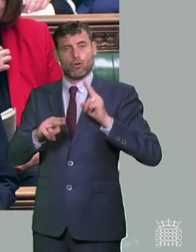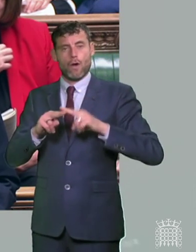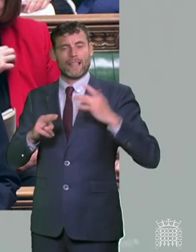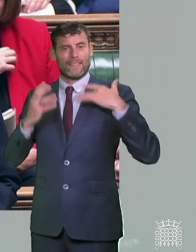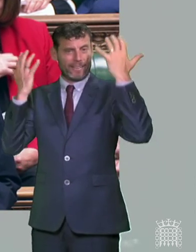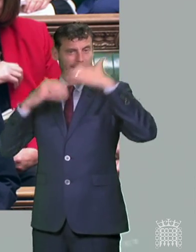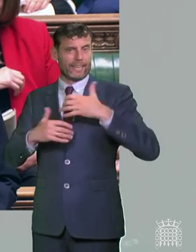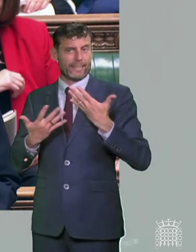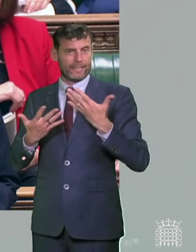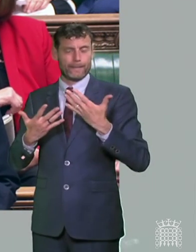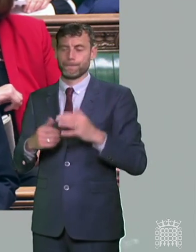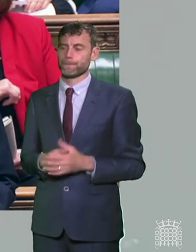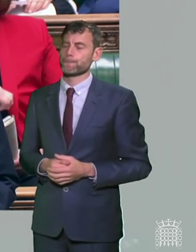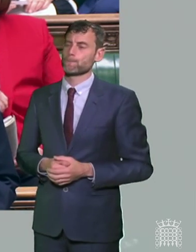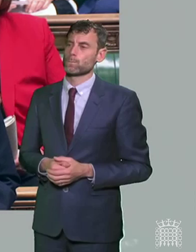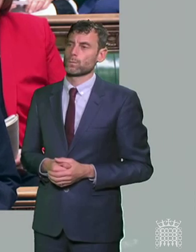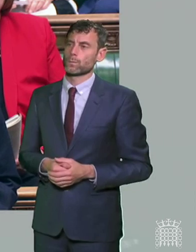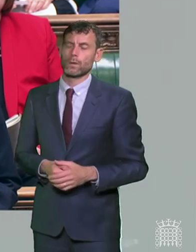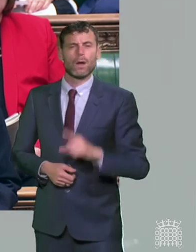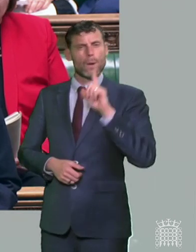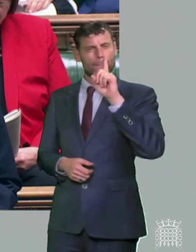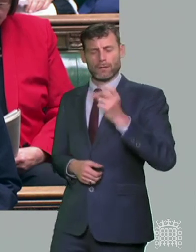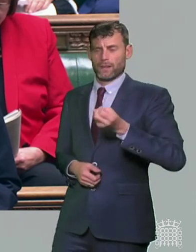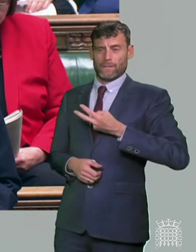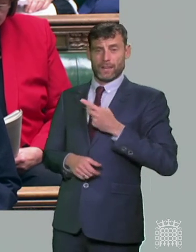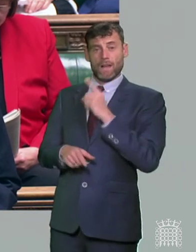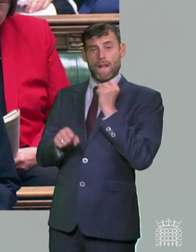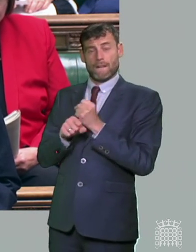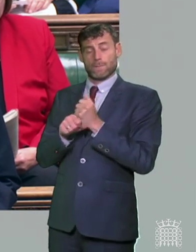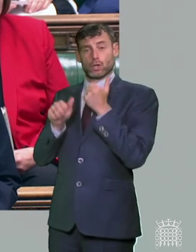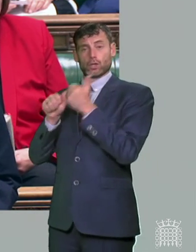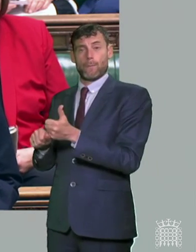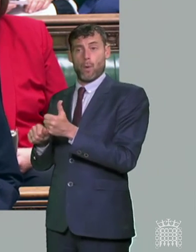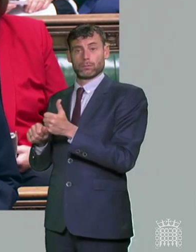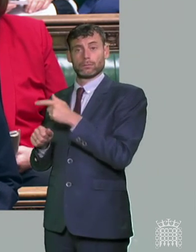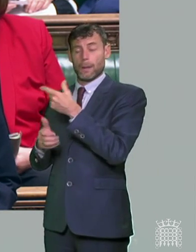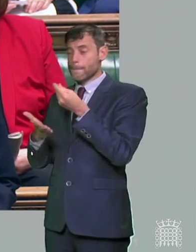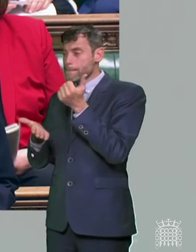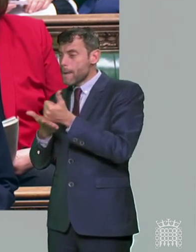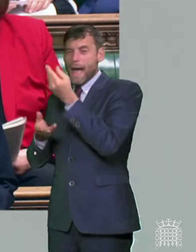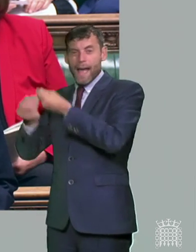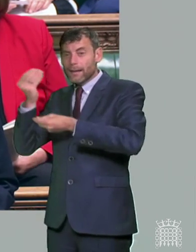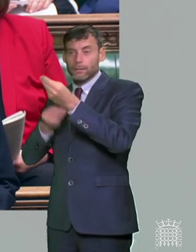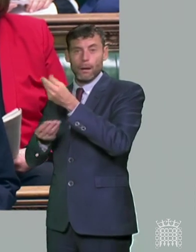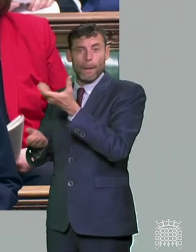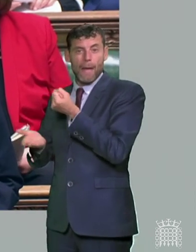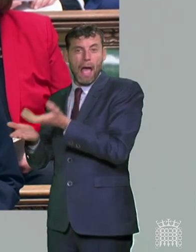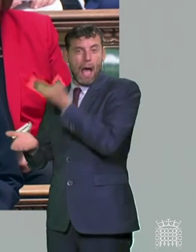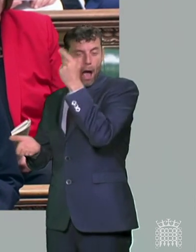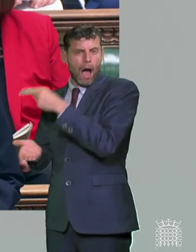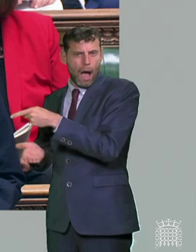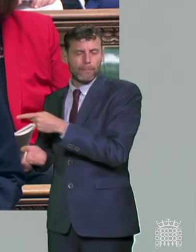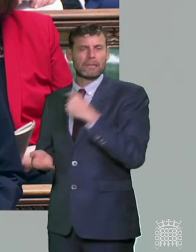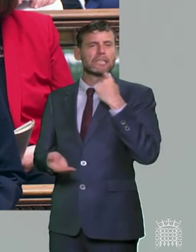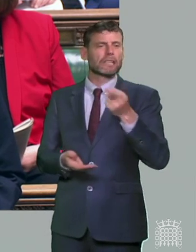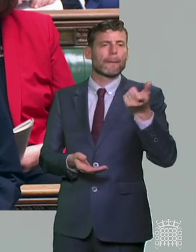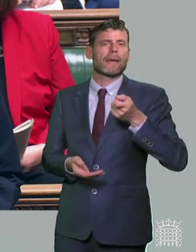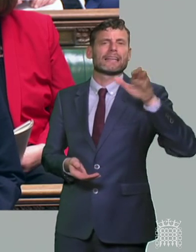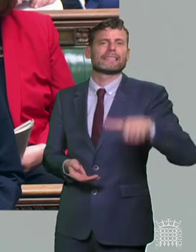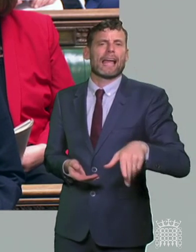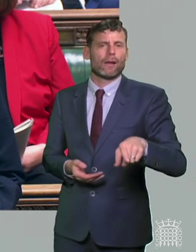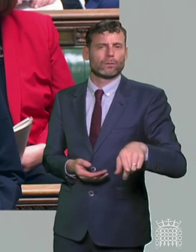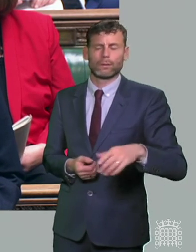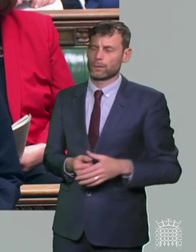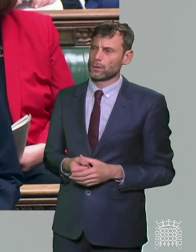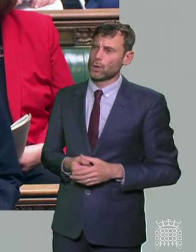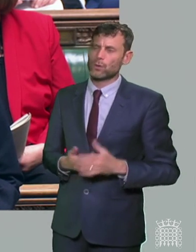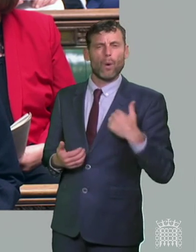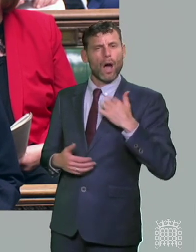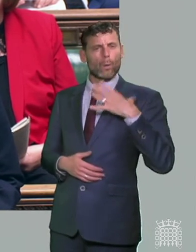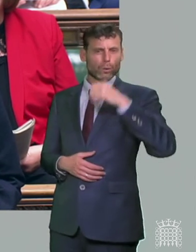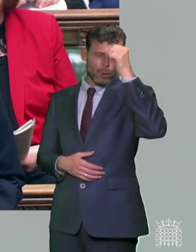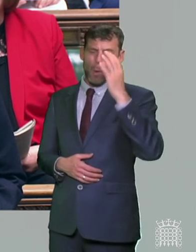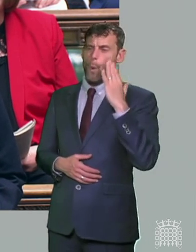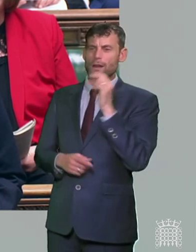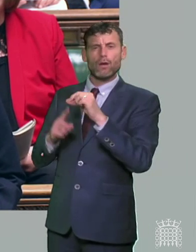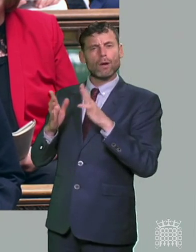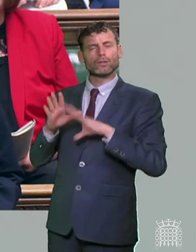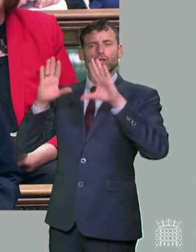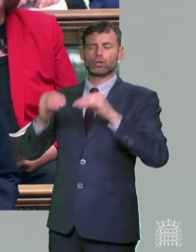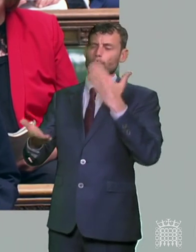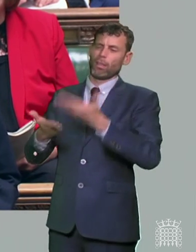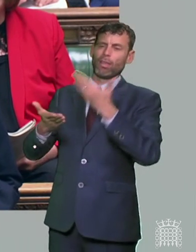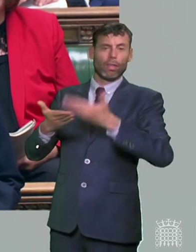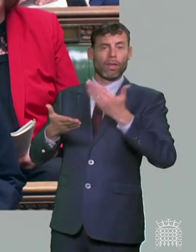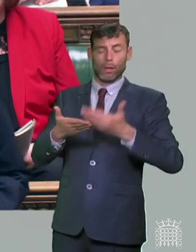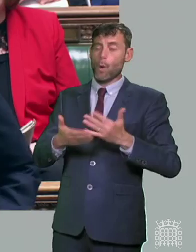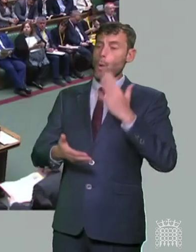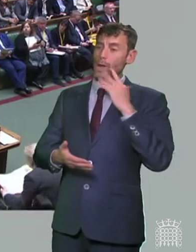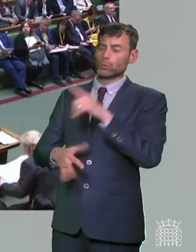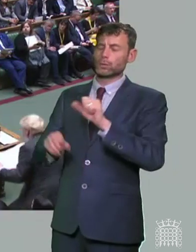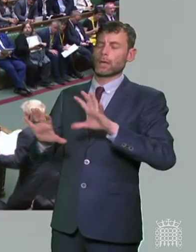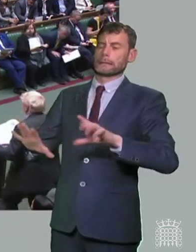Ministers are planning to boost City bosses’ pay while demanding wage restraint for everyone else, so can the Prime Minister tell me when he is going to stop giving meaningless soundbites and instead start supporting working people across our country?